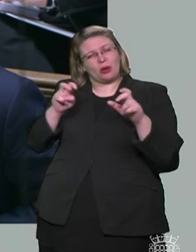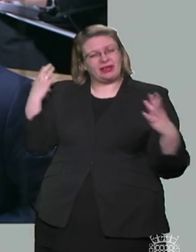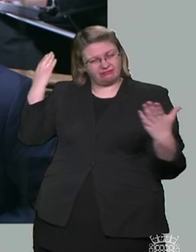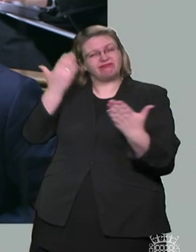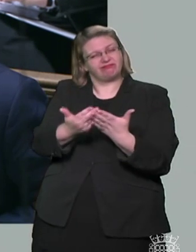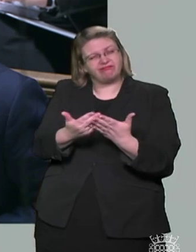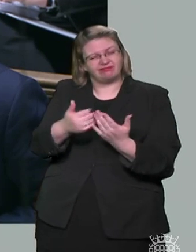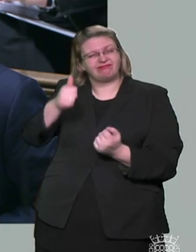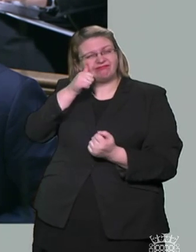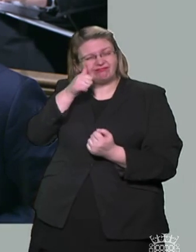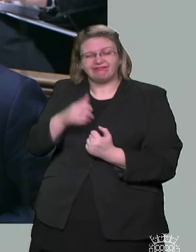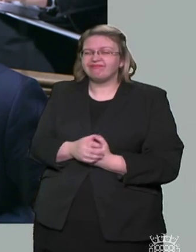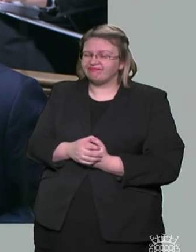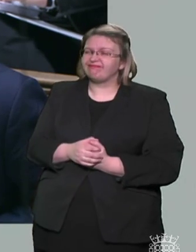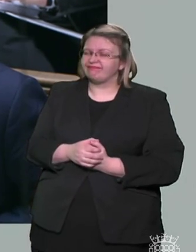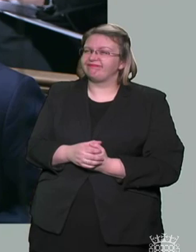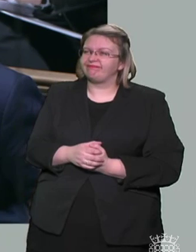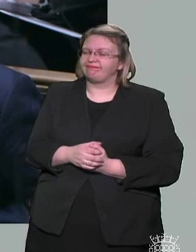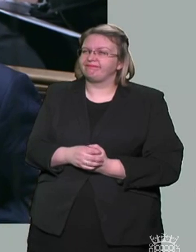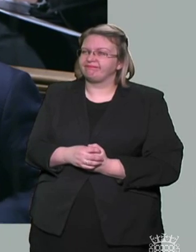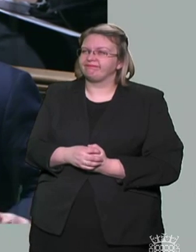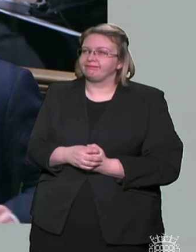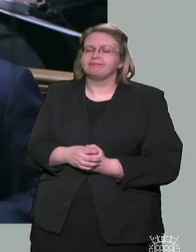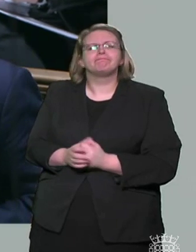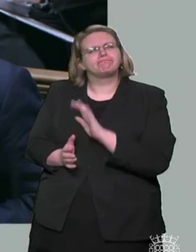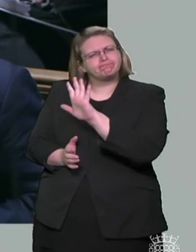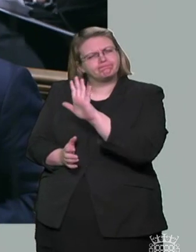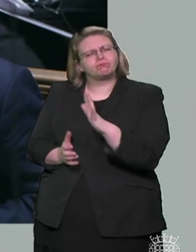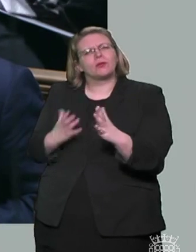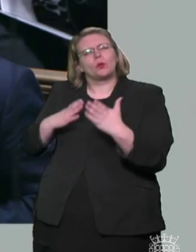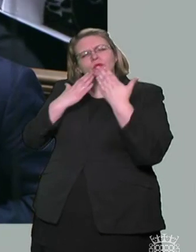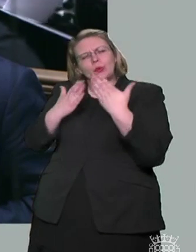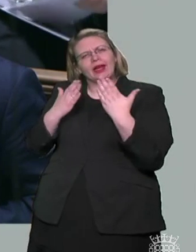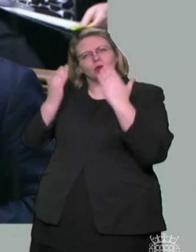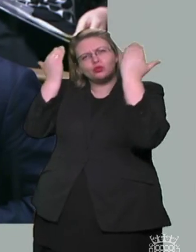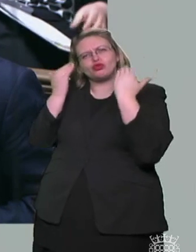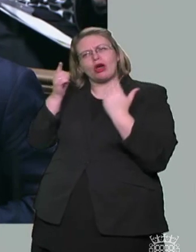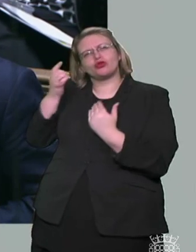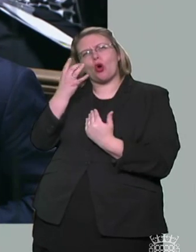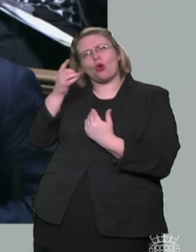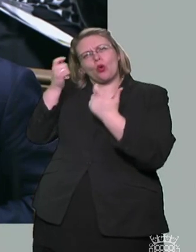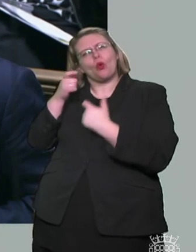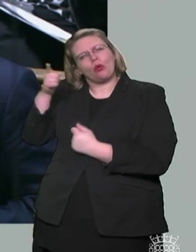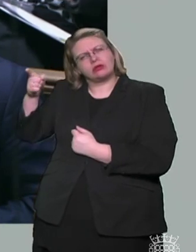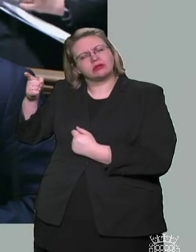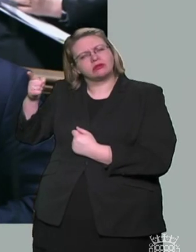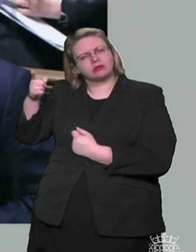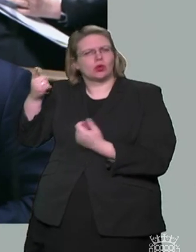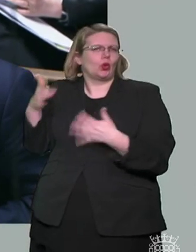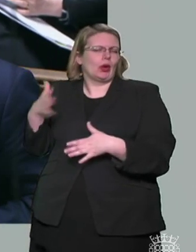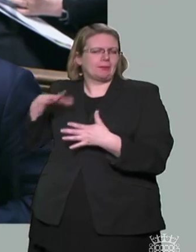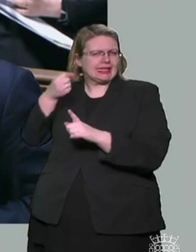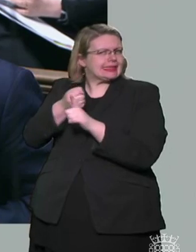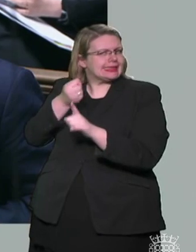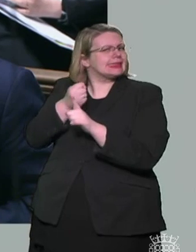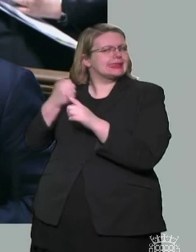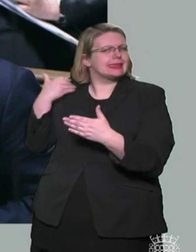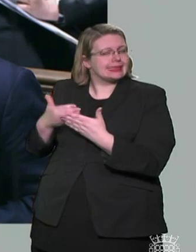I also thank the judges in Hong Kong’s court for everything that they have been doing.